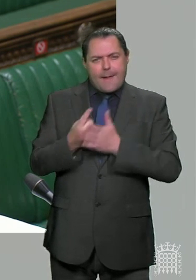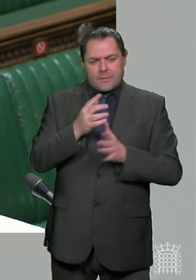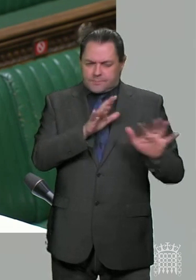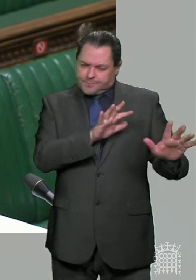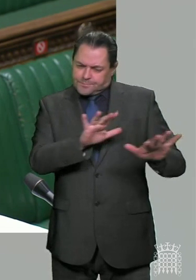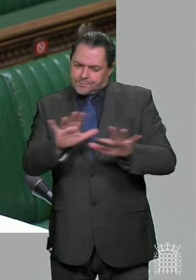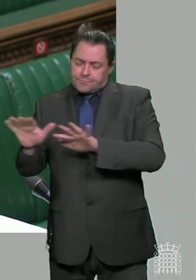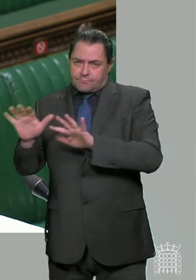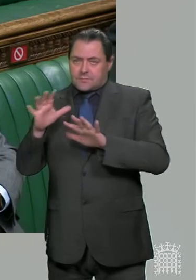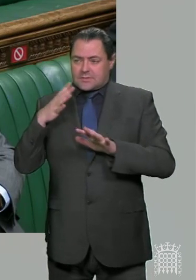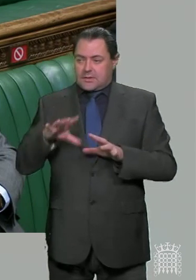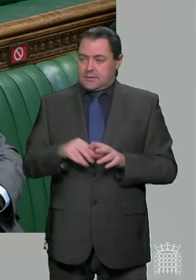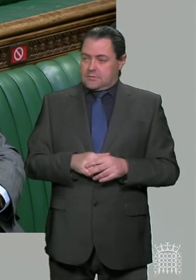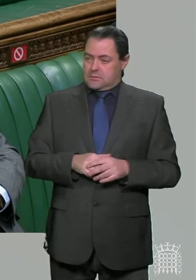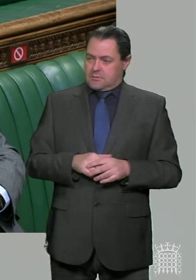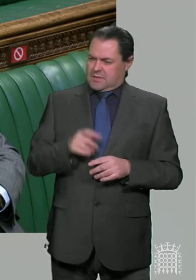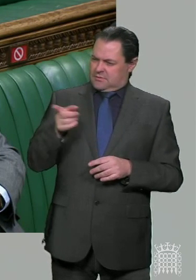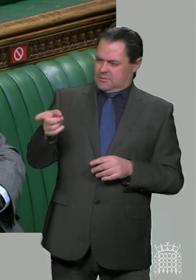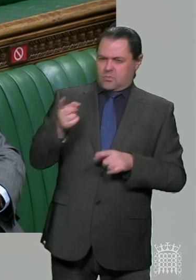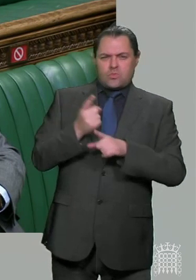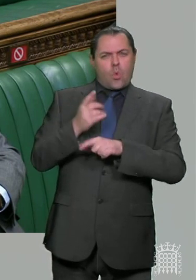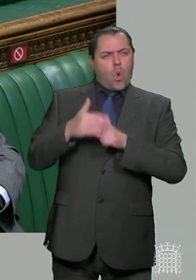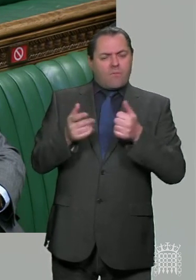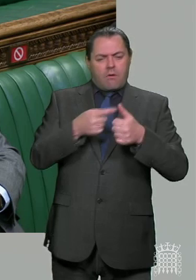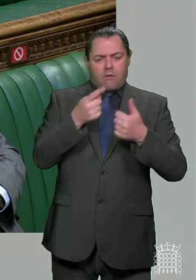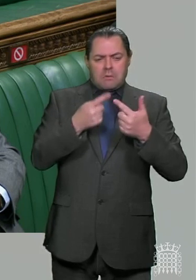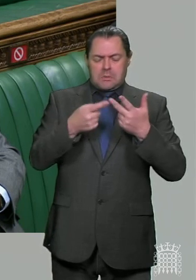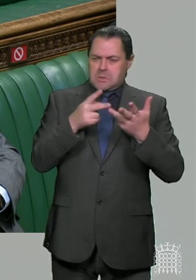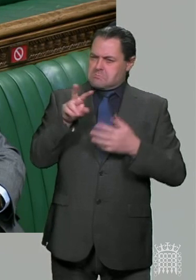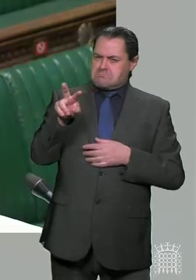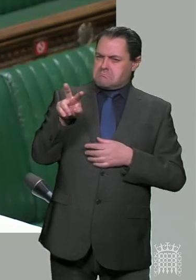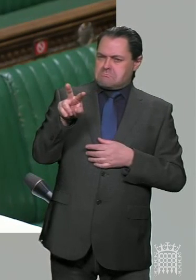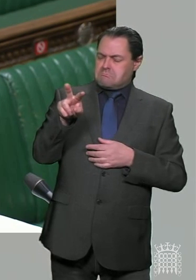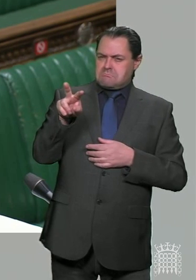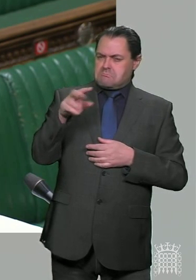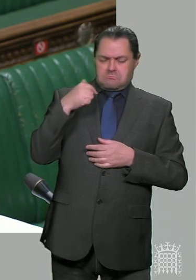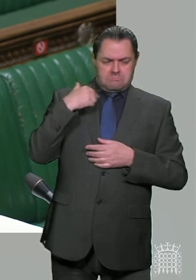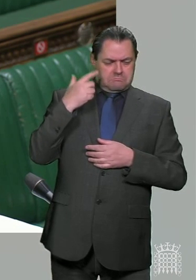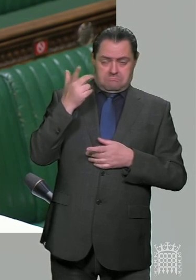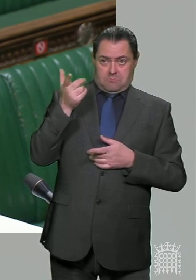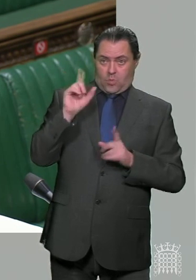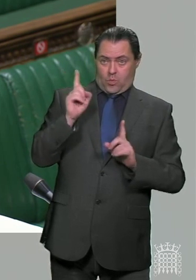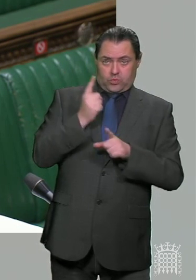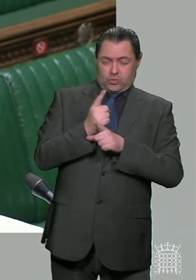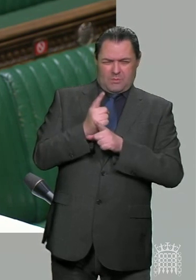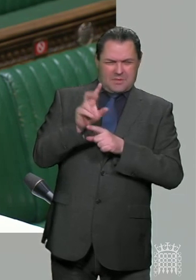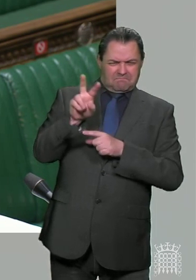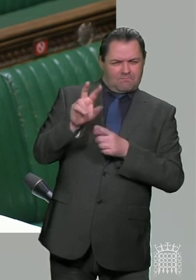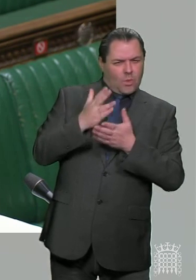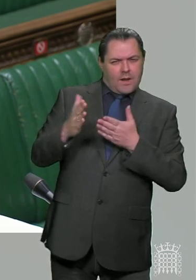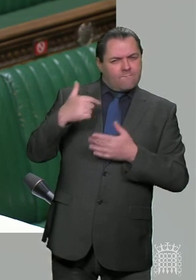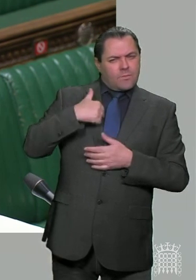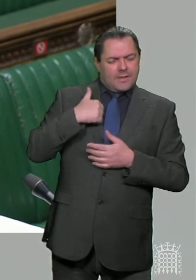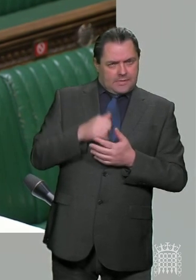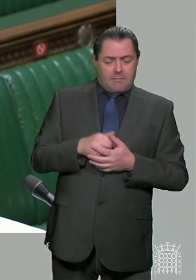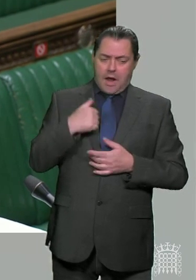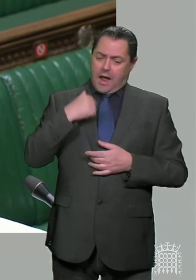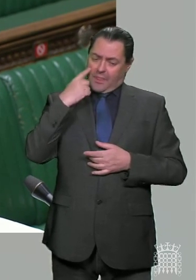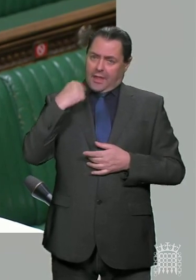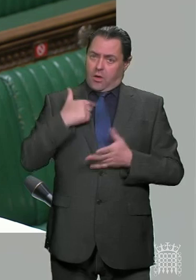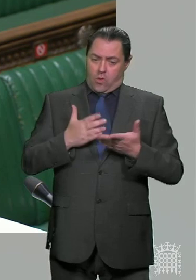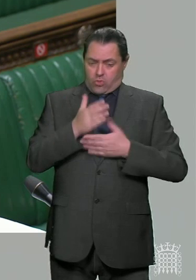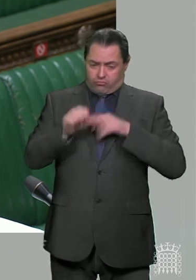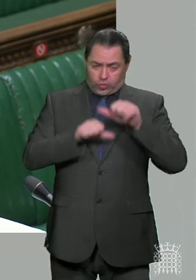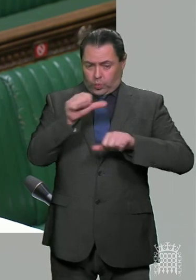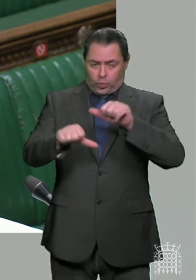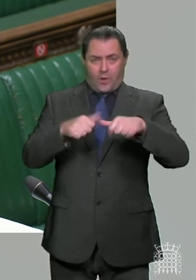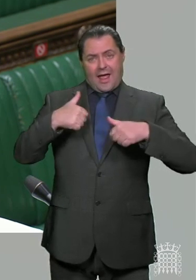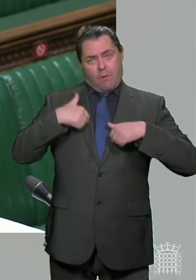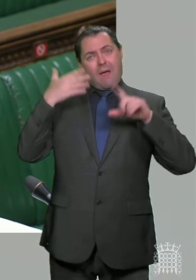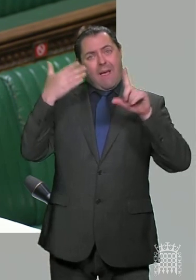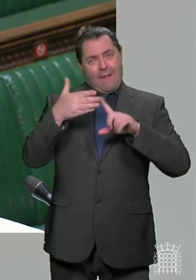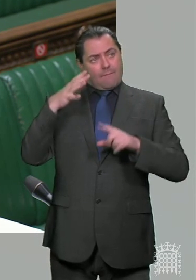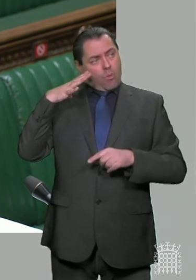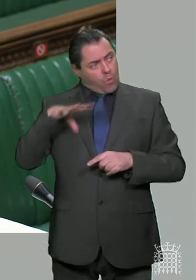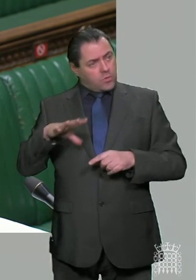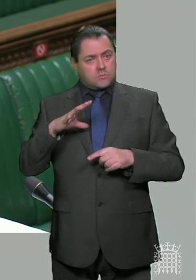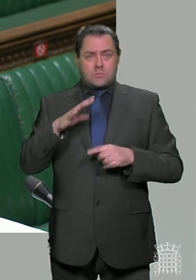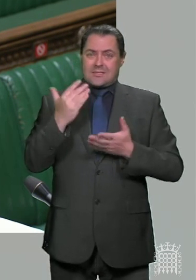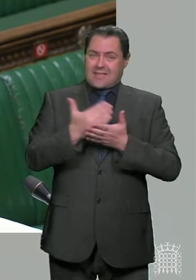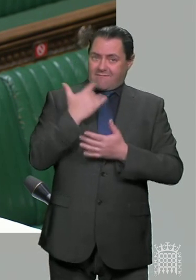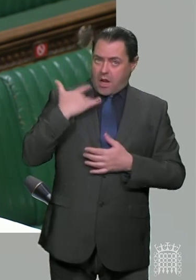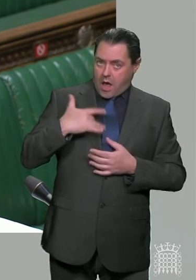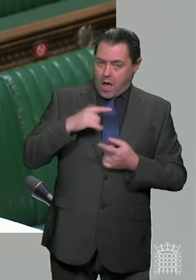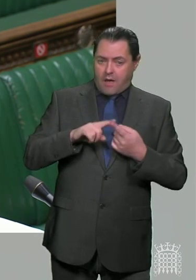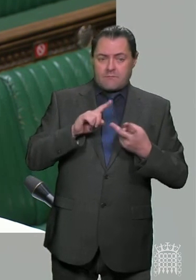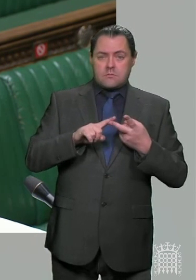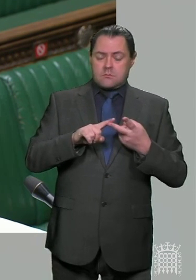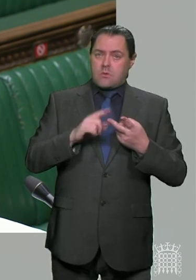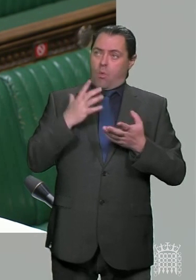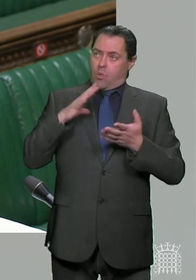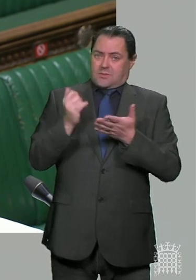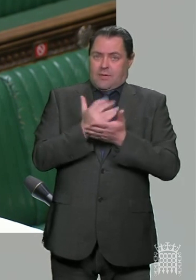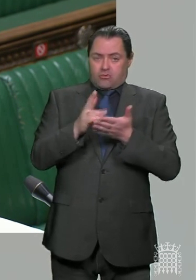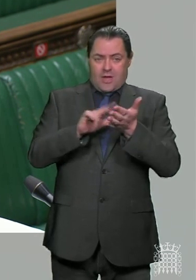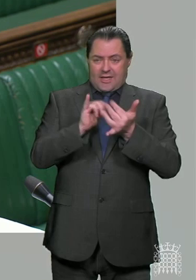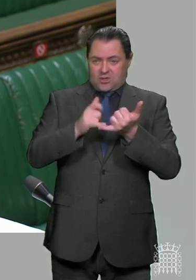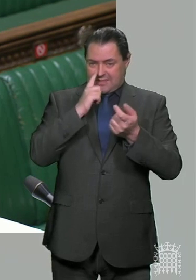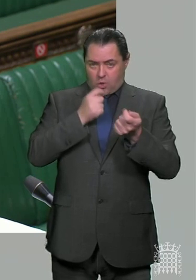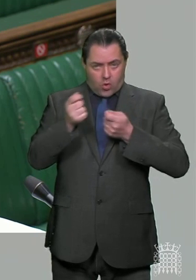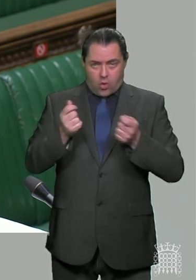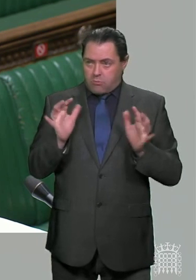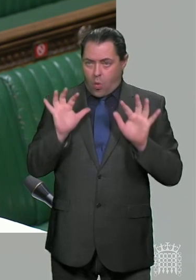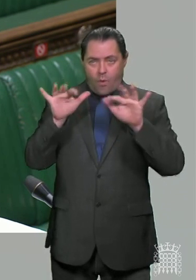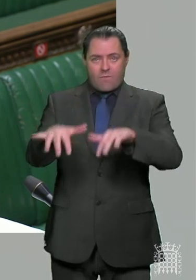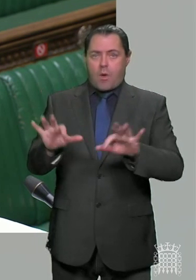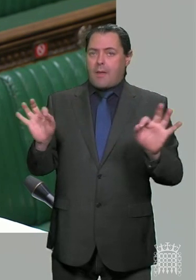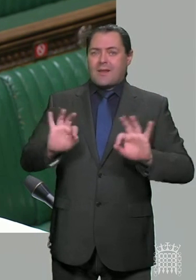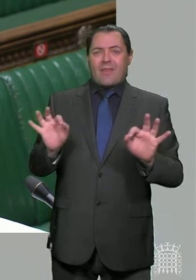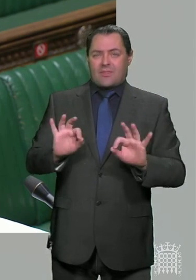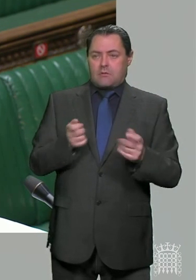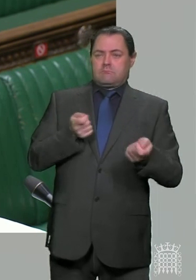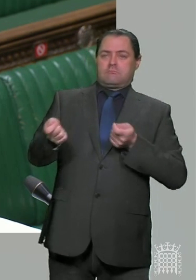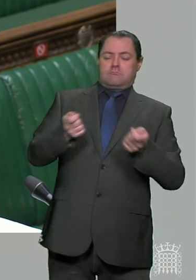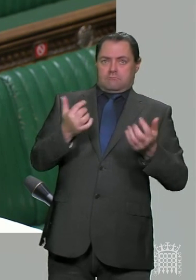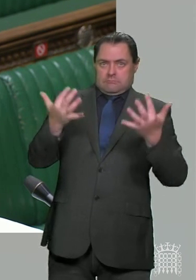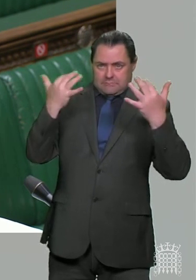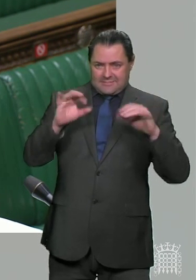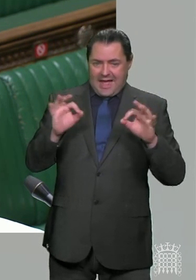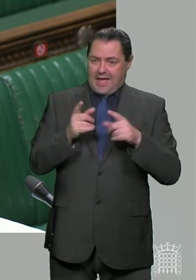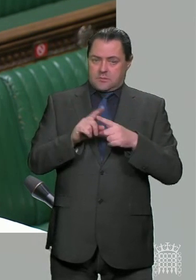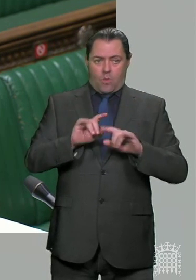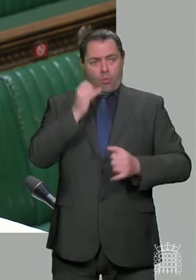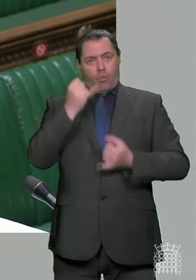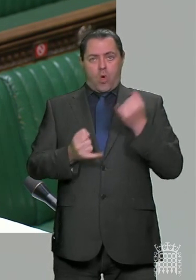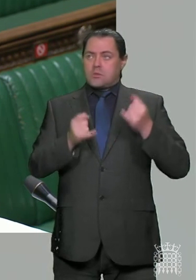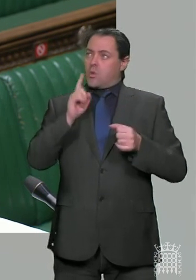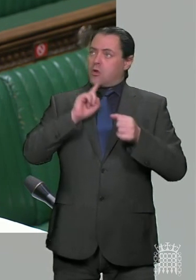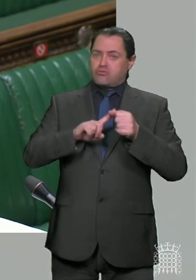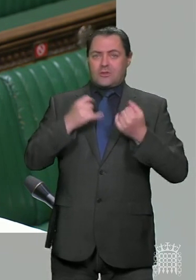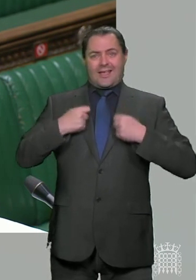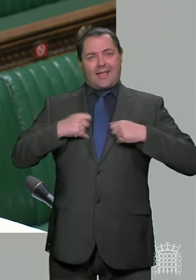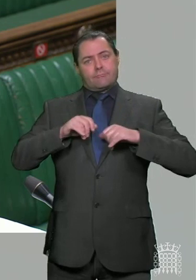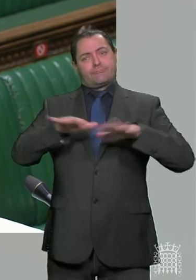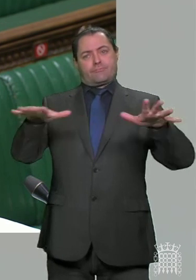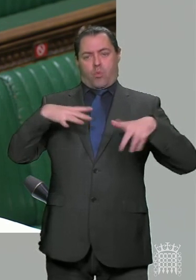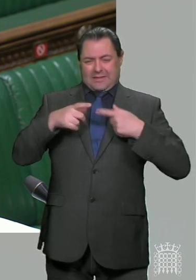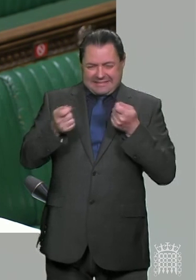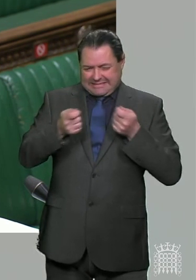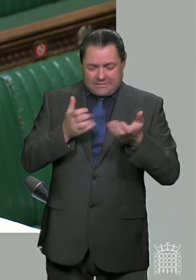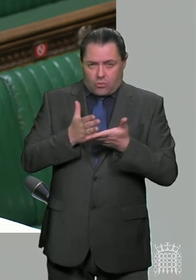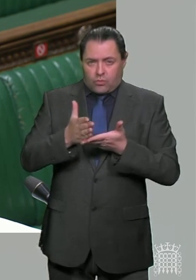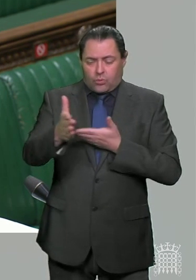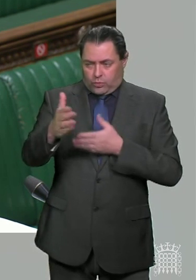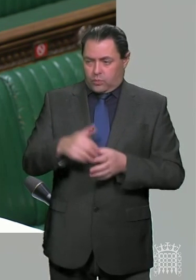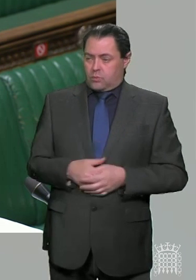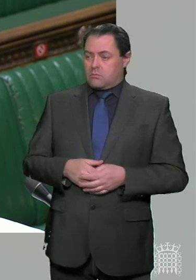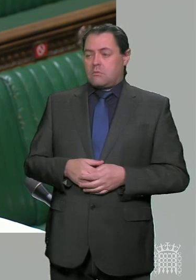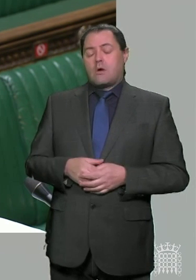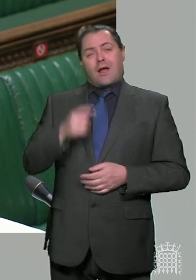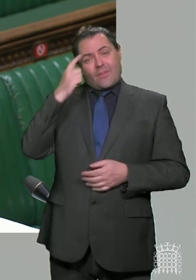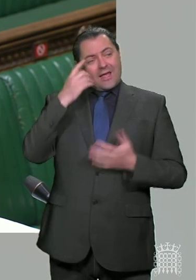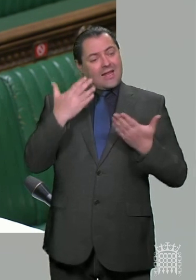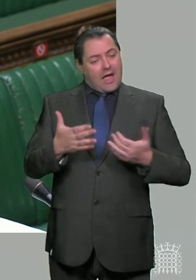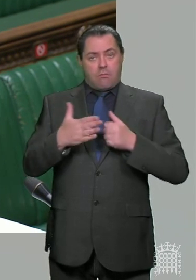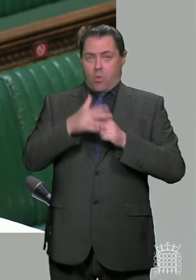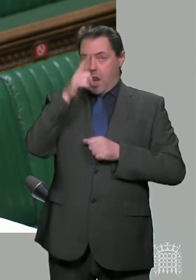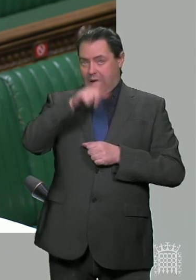I must say that I do not recognise the events that he describes, but I do think that we acted throughout with the intention of saving life, of protecting the NHS and of taking the country through the worst pandemic for 100 years, and I think it is also true that we are in a much more fortunate position now